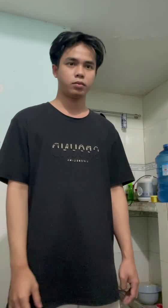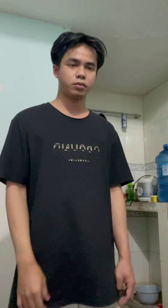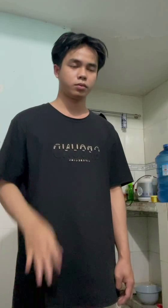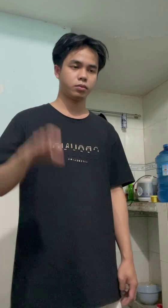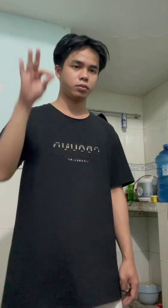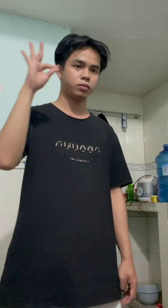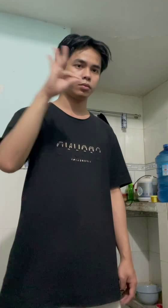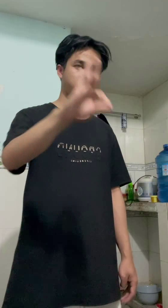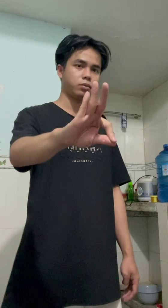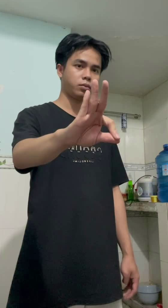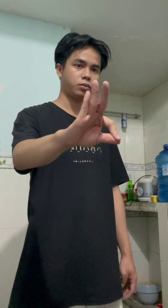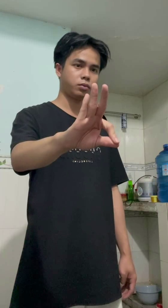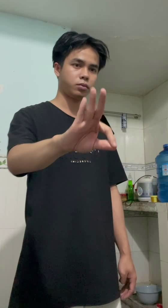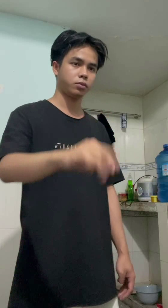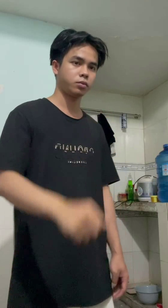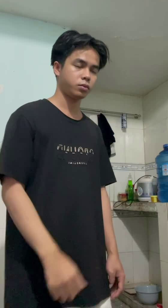t